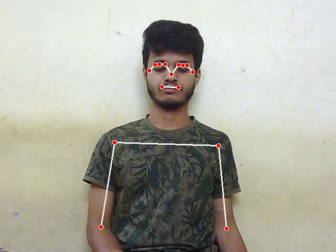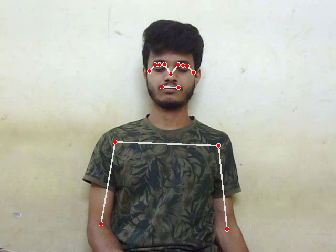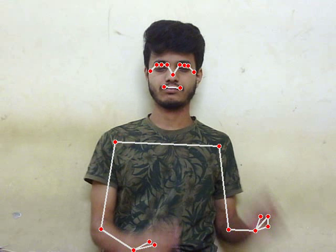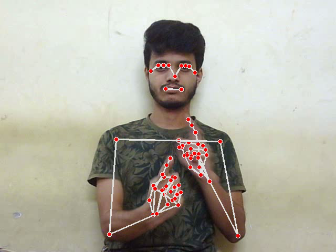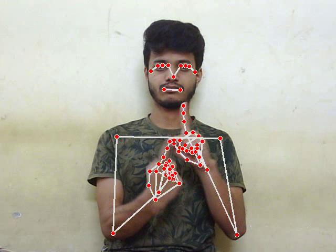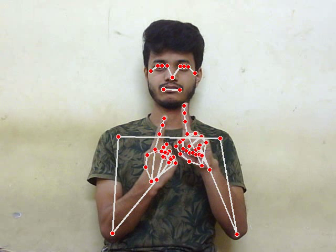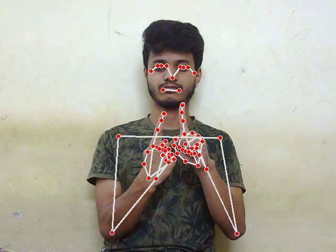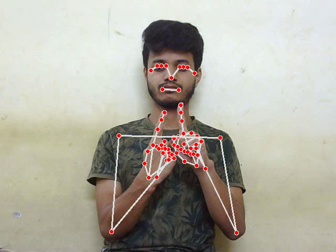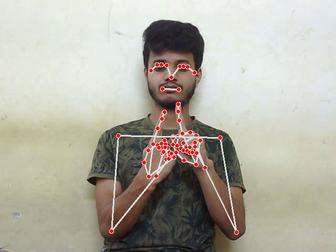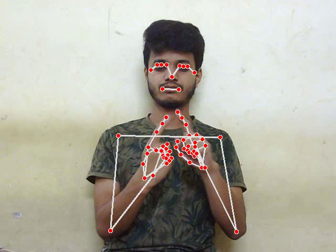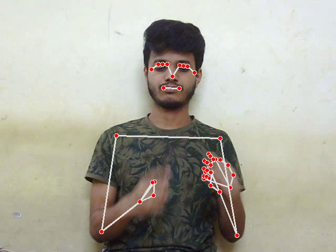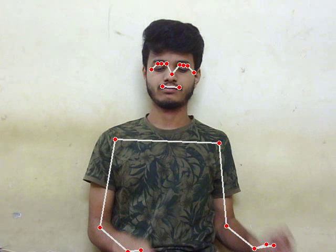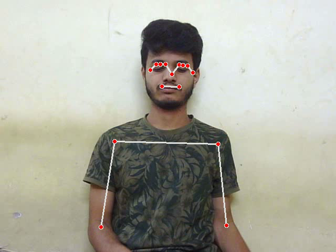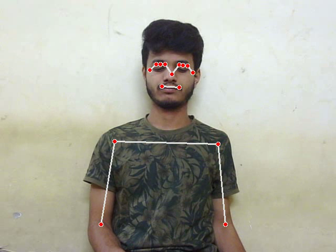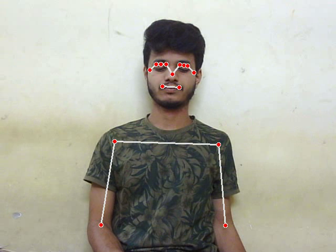meet